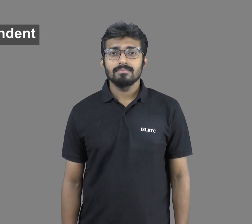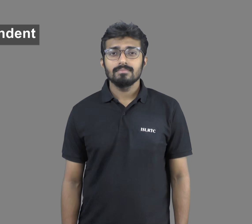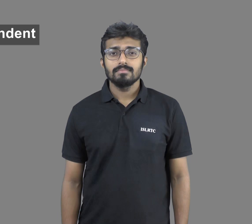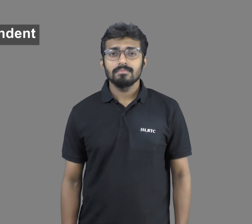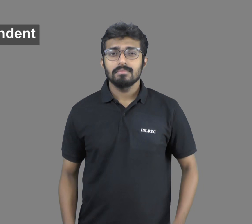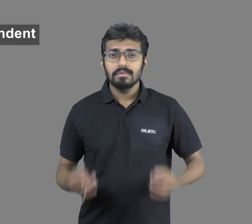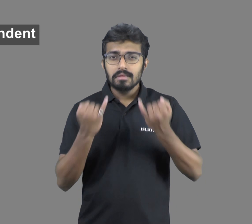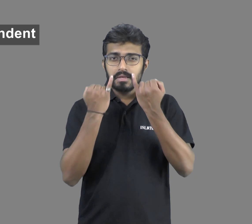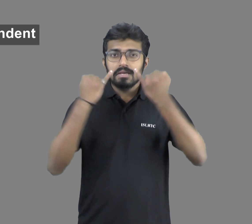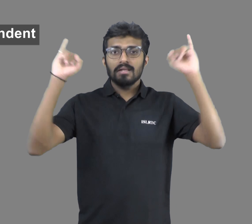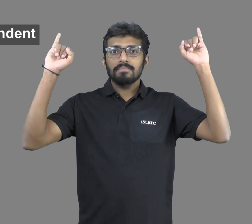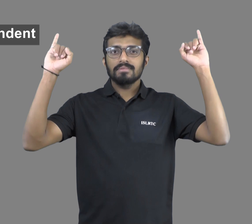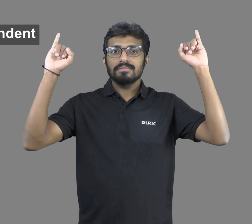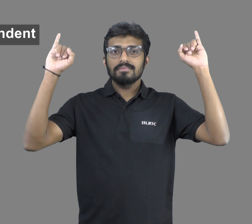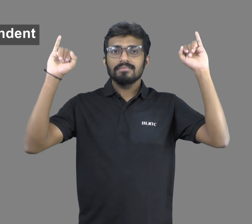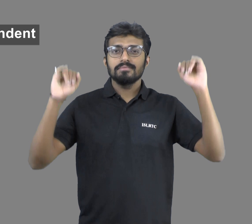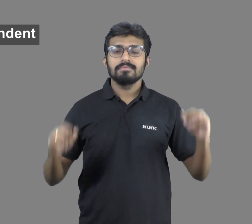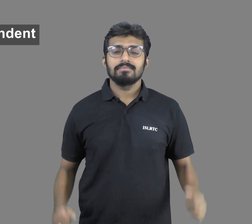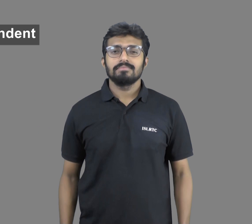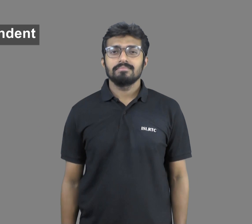Independent